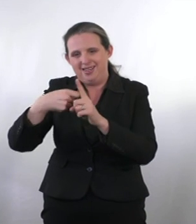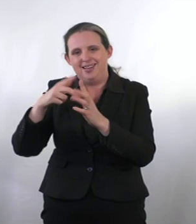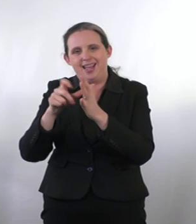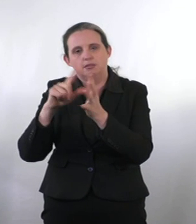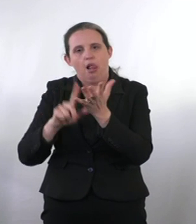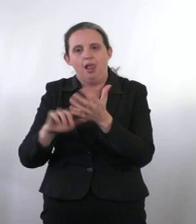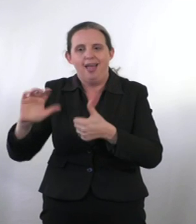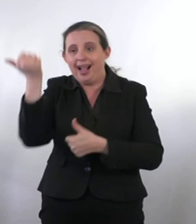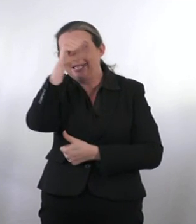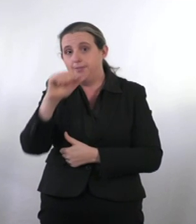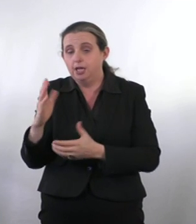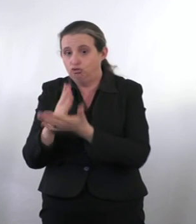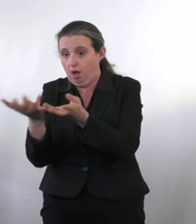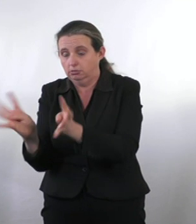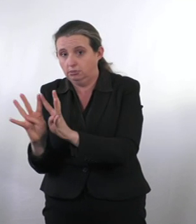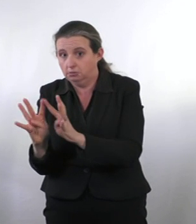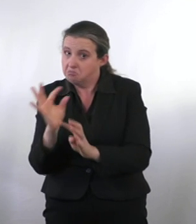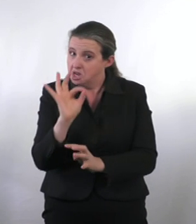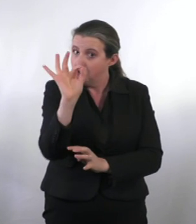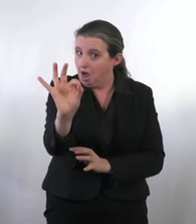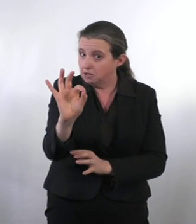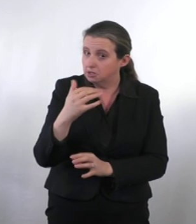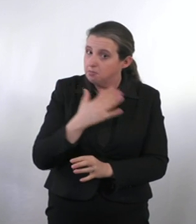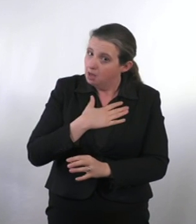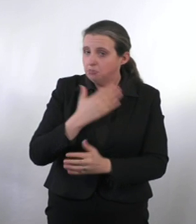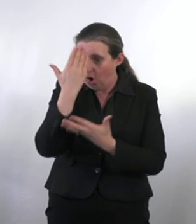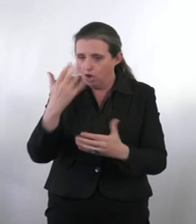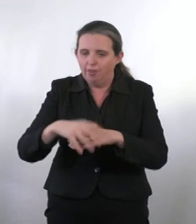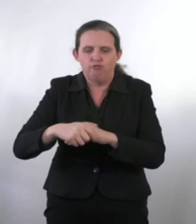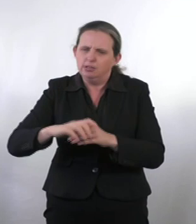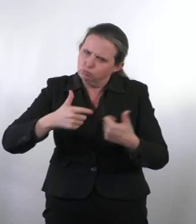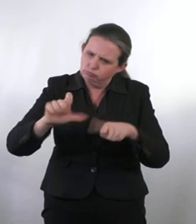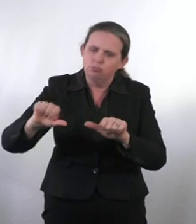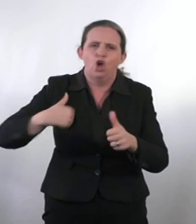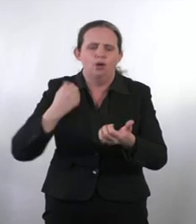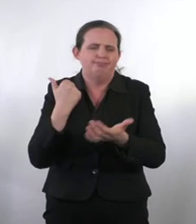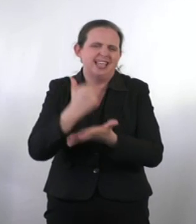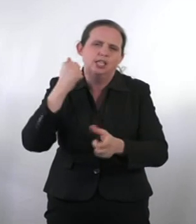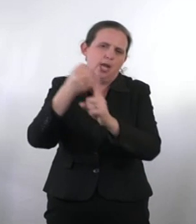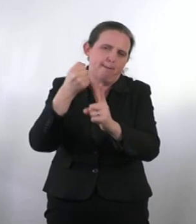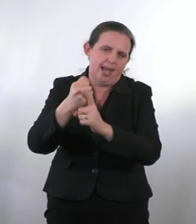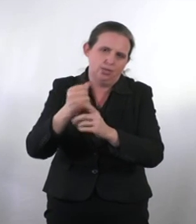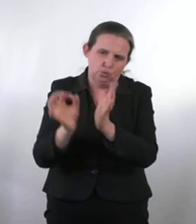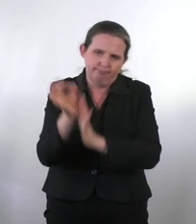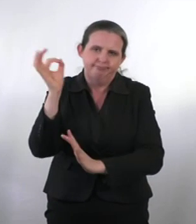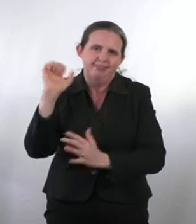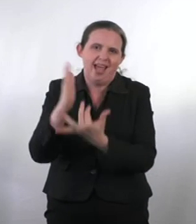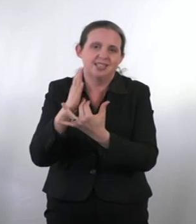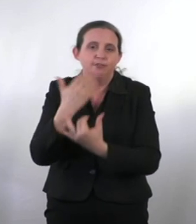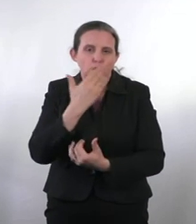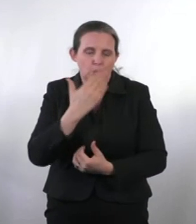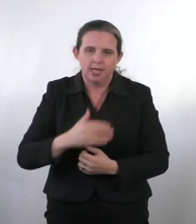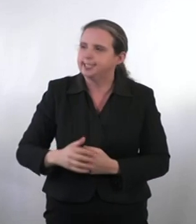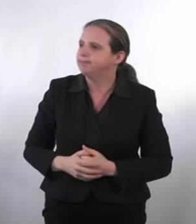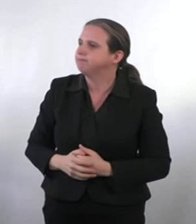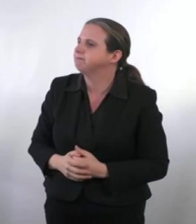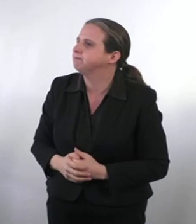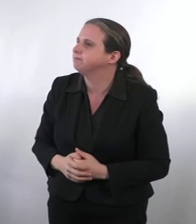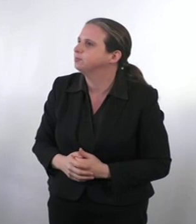I encourage my hon. Friend to continue her excellent campaign.